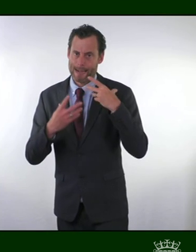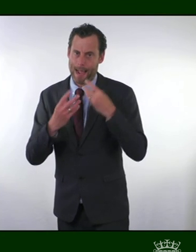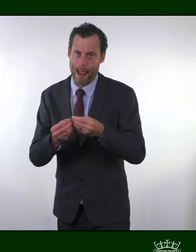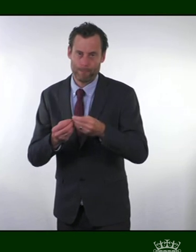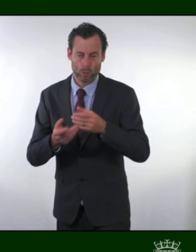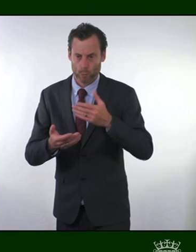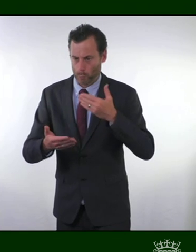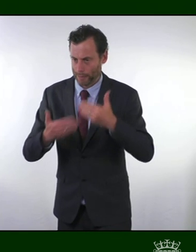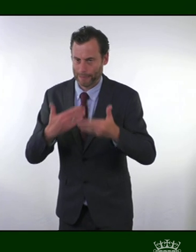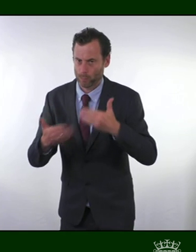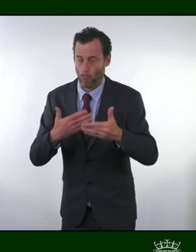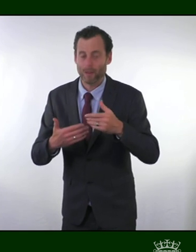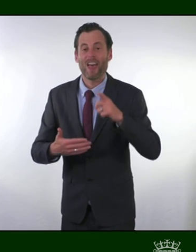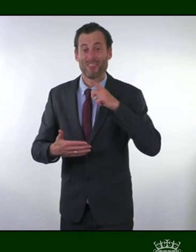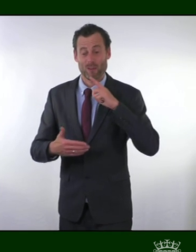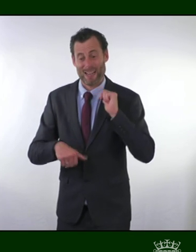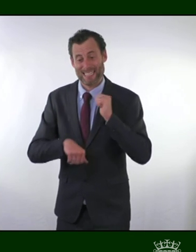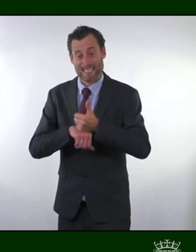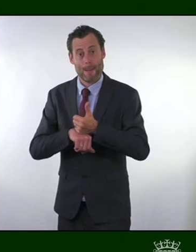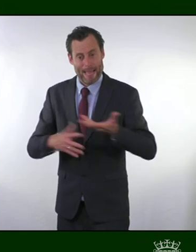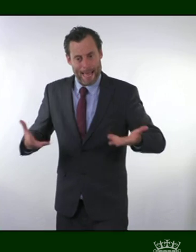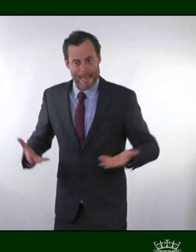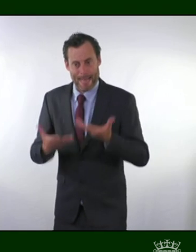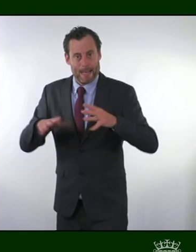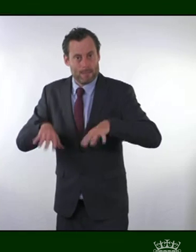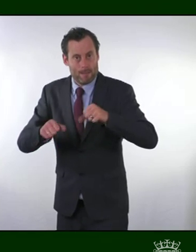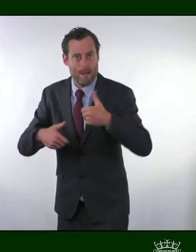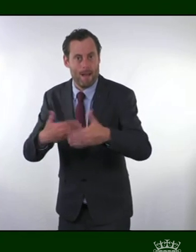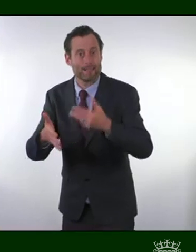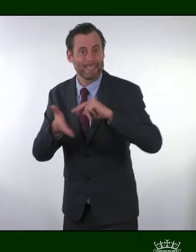He is right: if this is about one word, it is about providing them with hope.